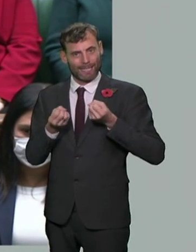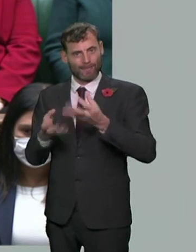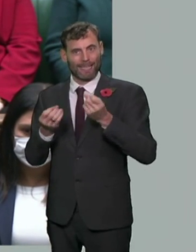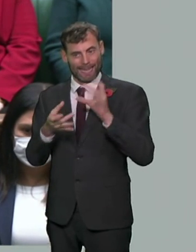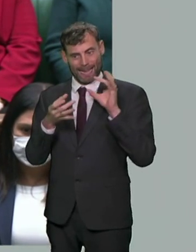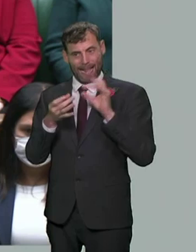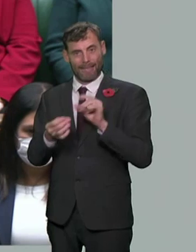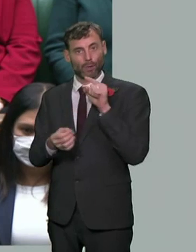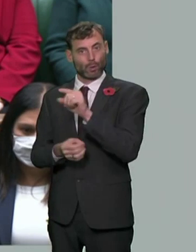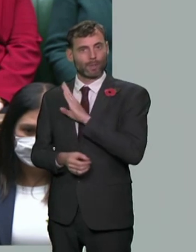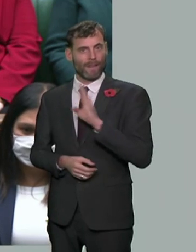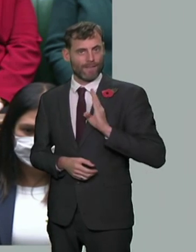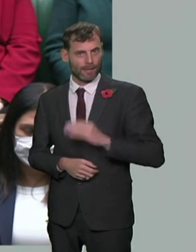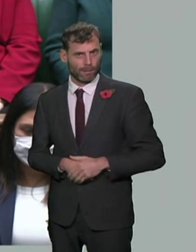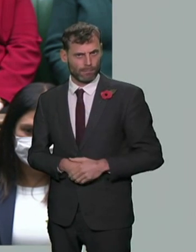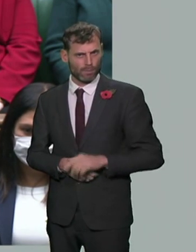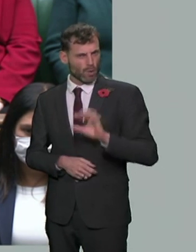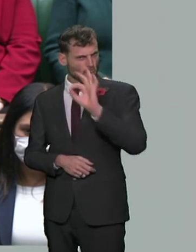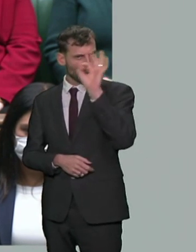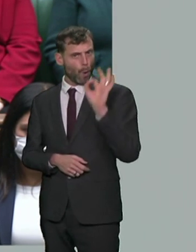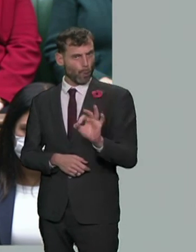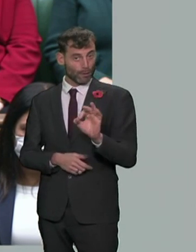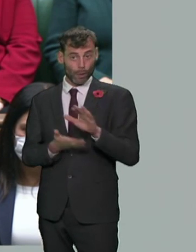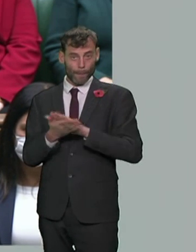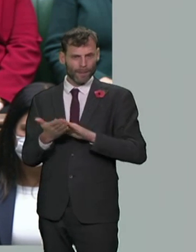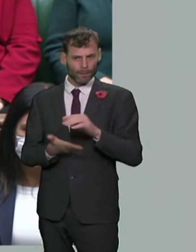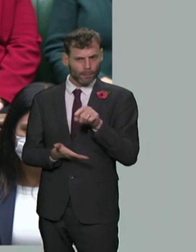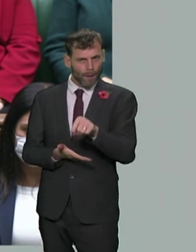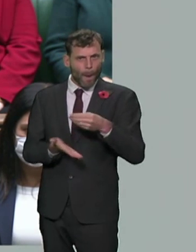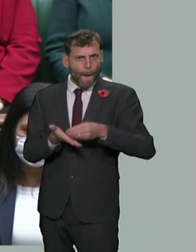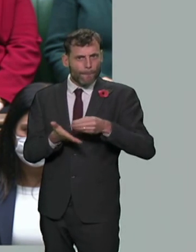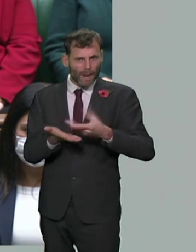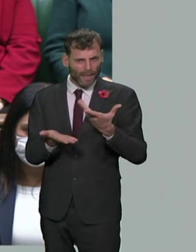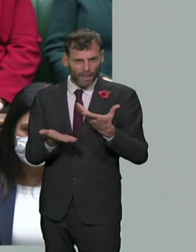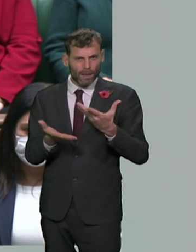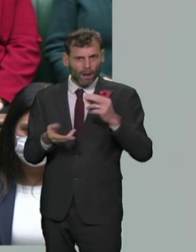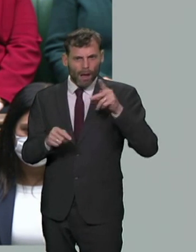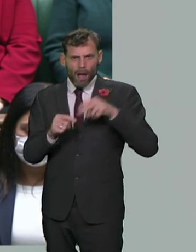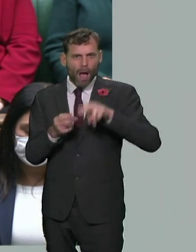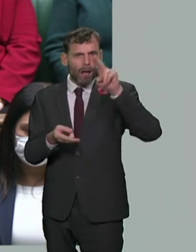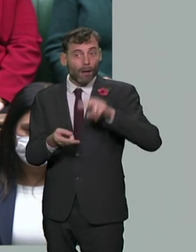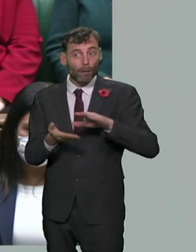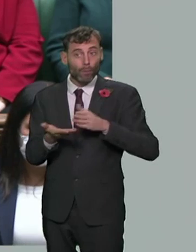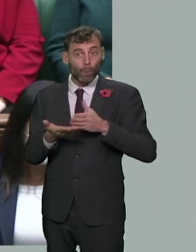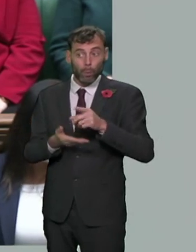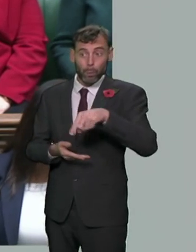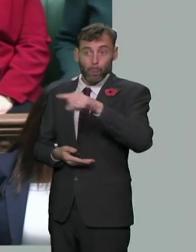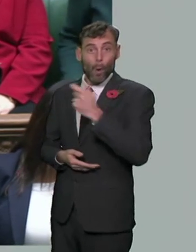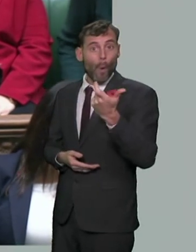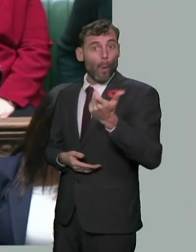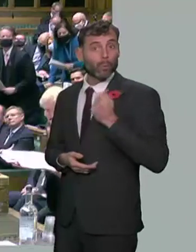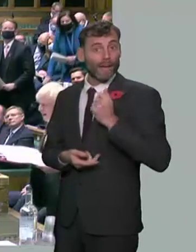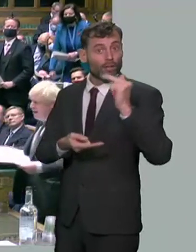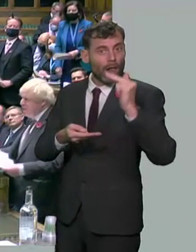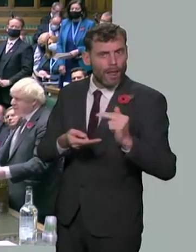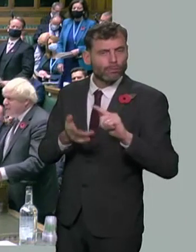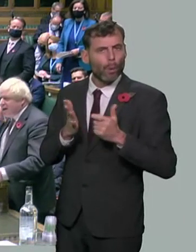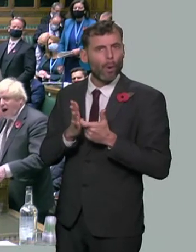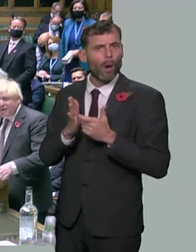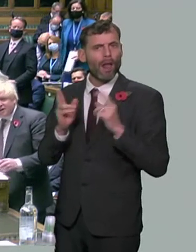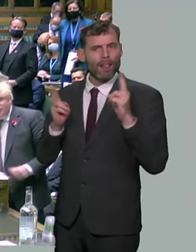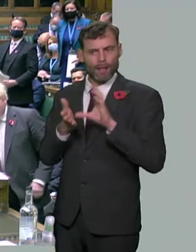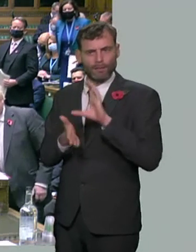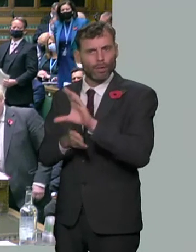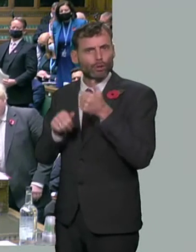So will our servicemen and women face pay cuts, or will there be fewer of them, with less support?